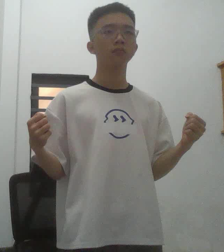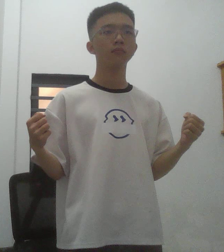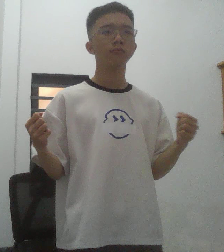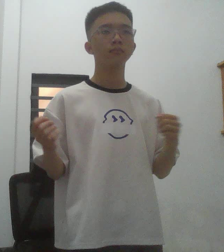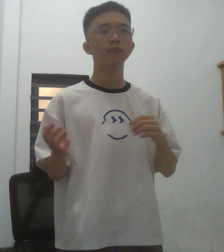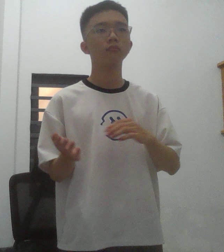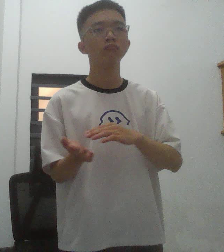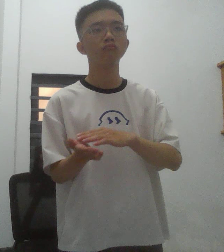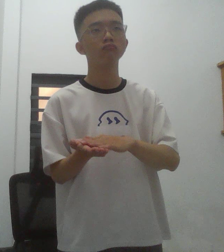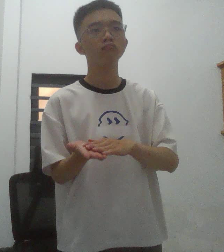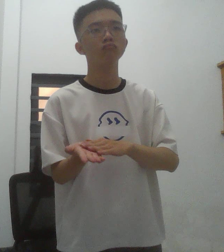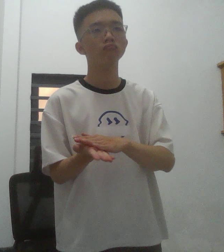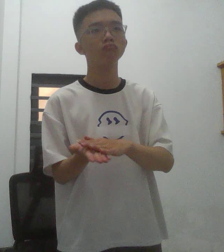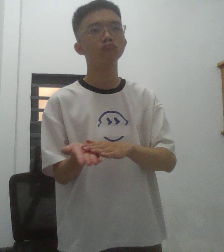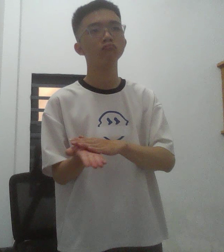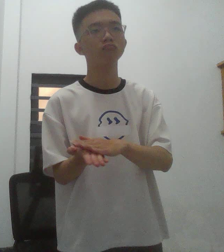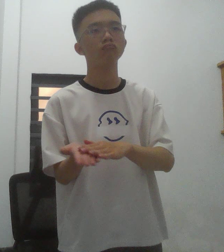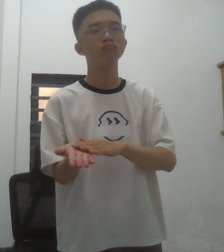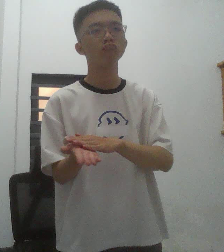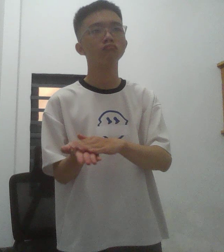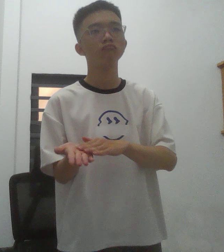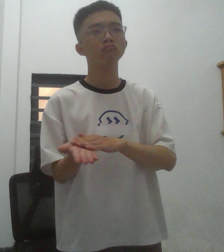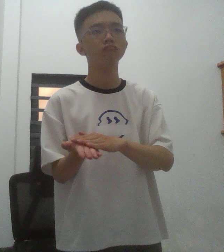xin loi